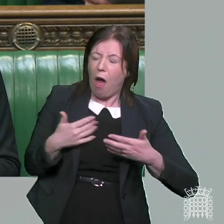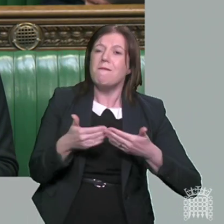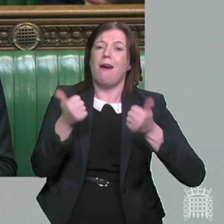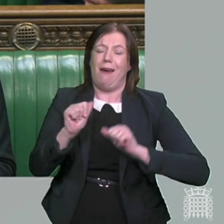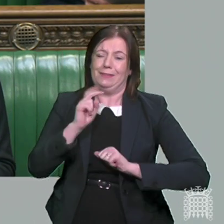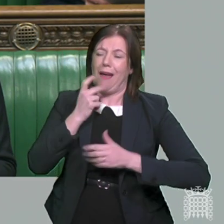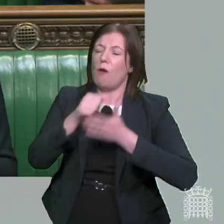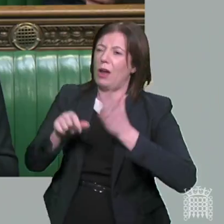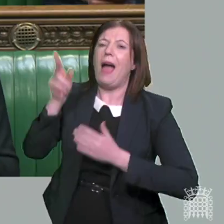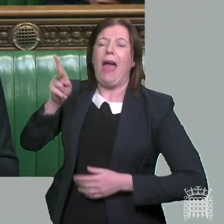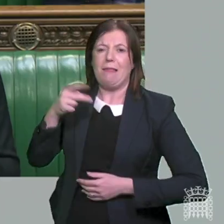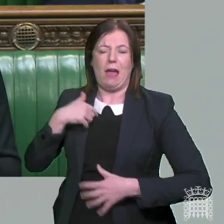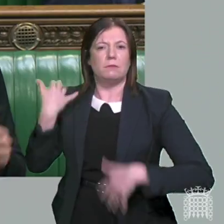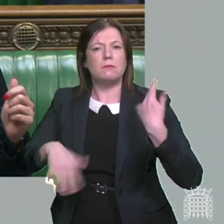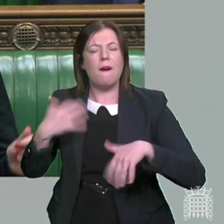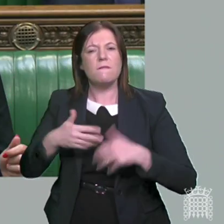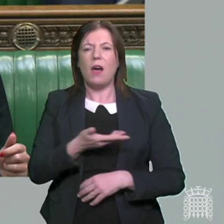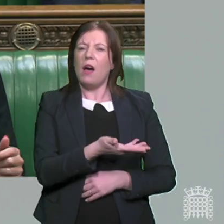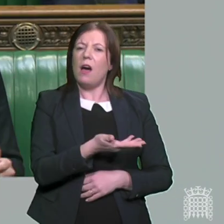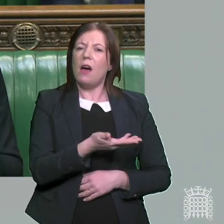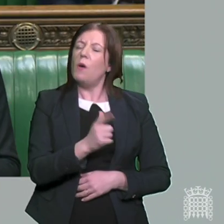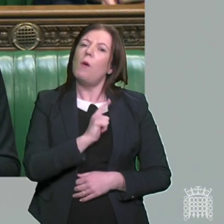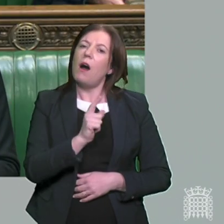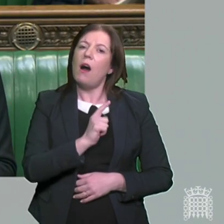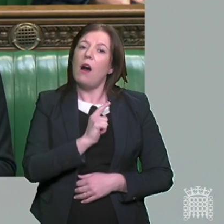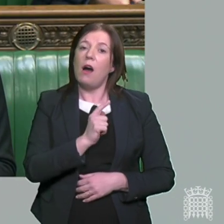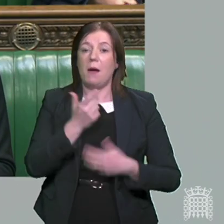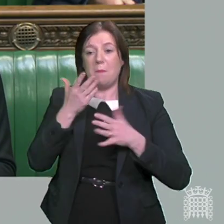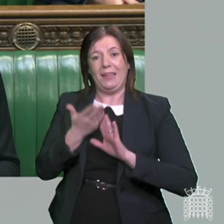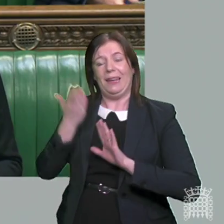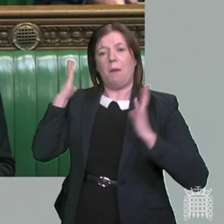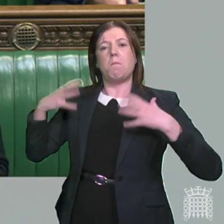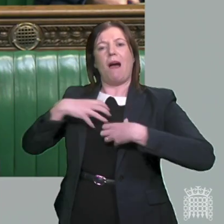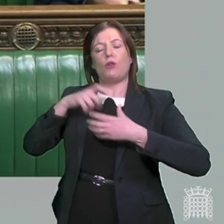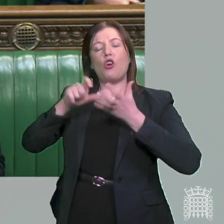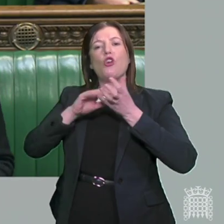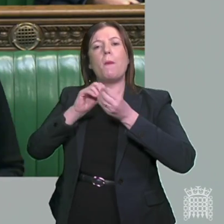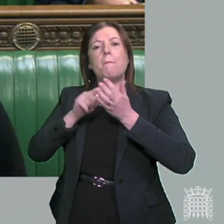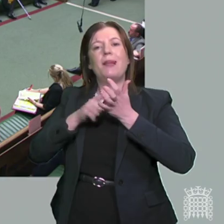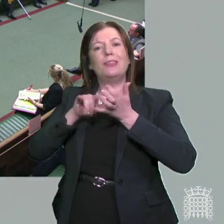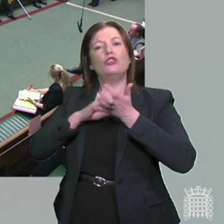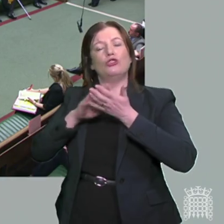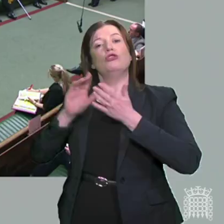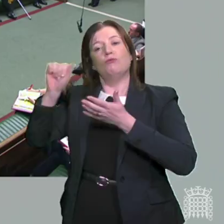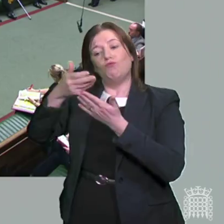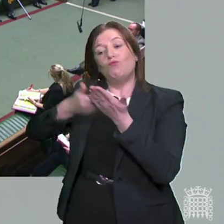When will mesh-injured women get the redress that was recommended in Baroness Cumberlege’s review, “First Do No Harm”?